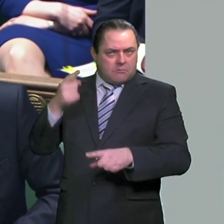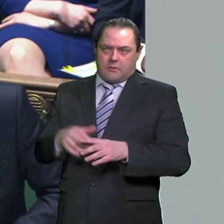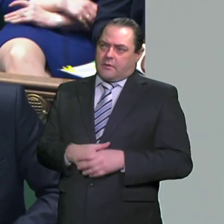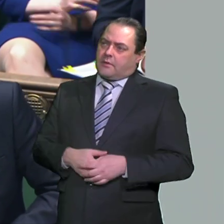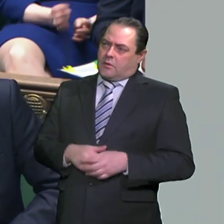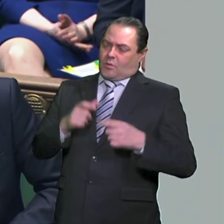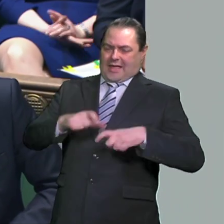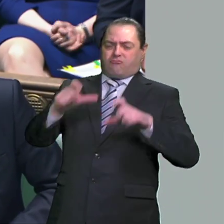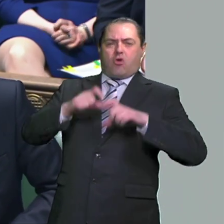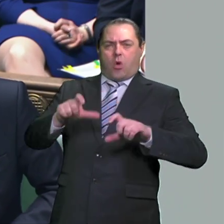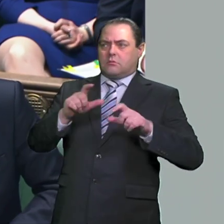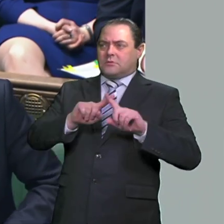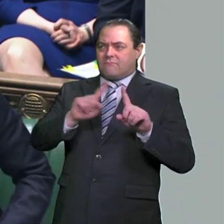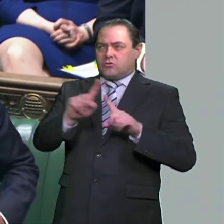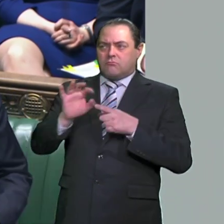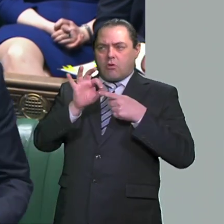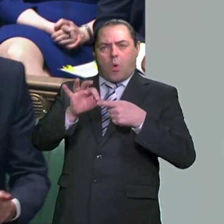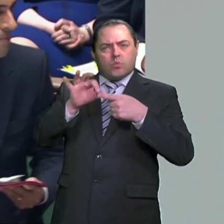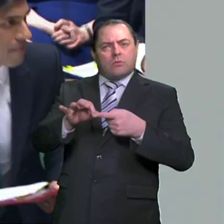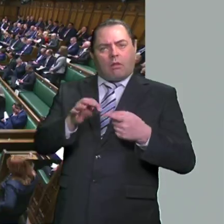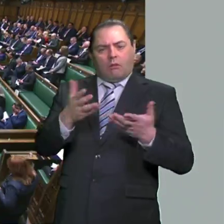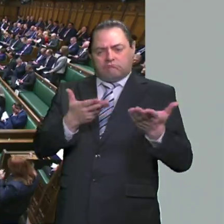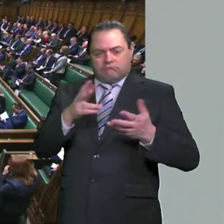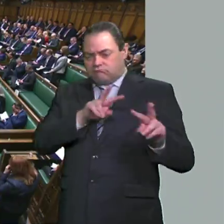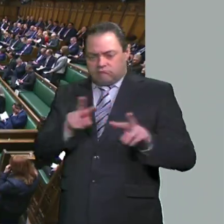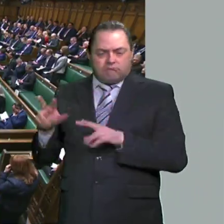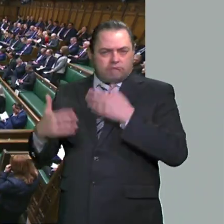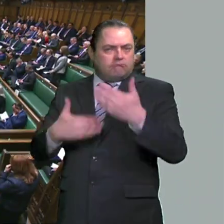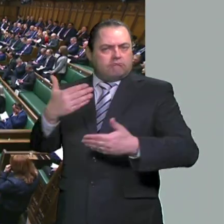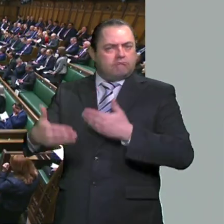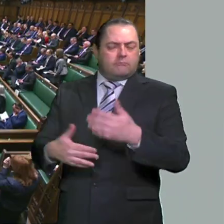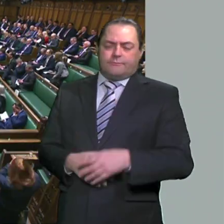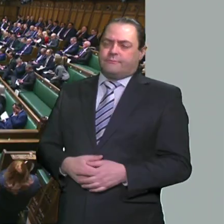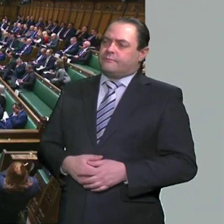We will continue to look at all the proposals we have received.